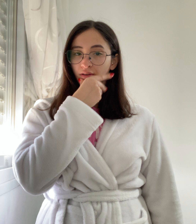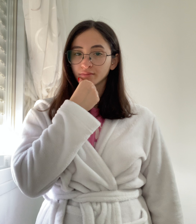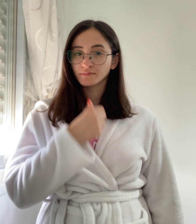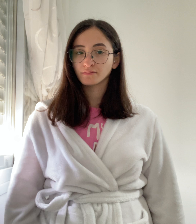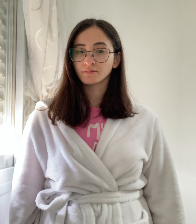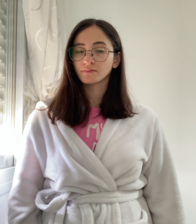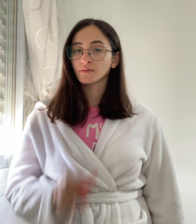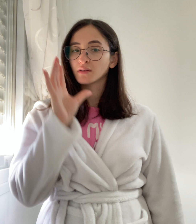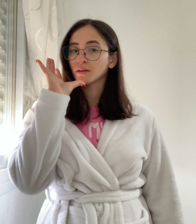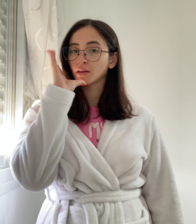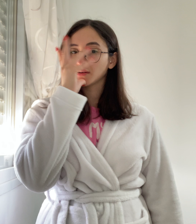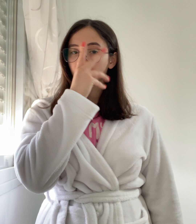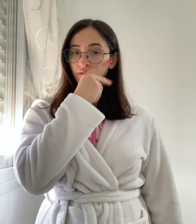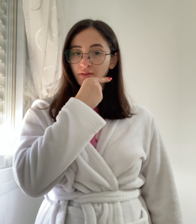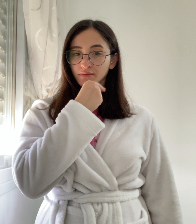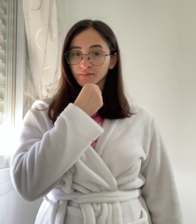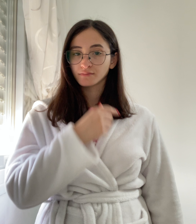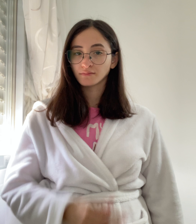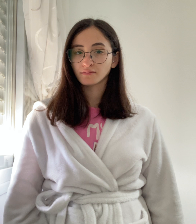יפה